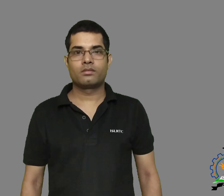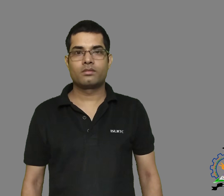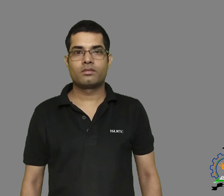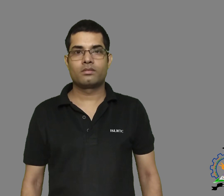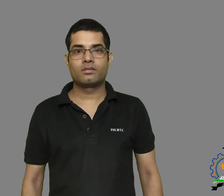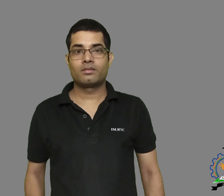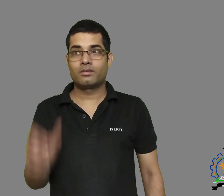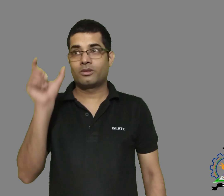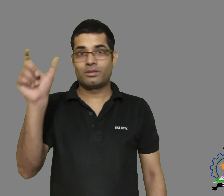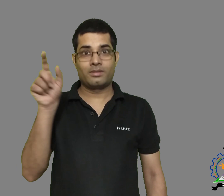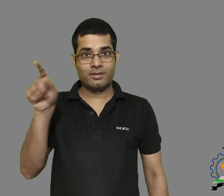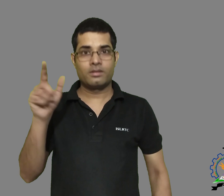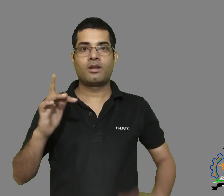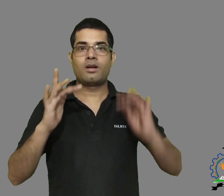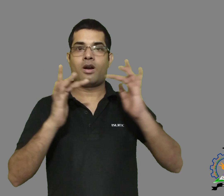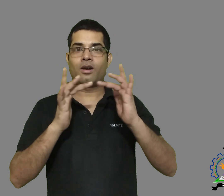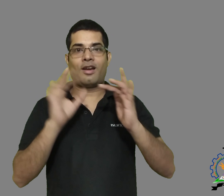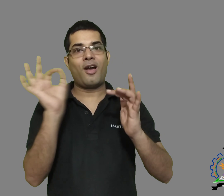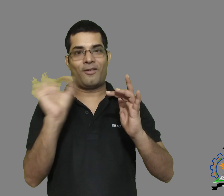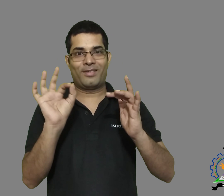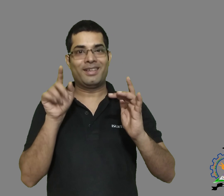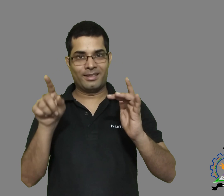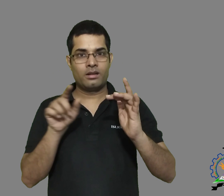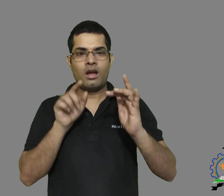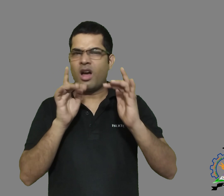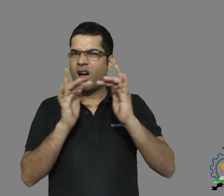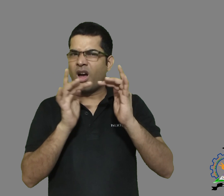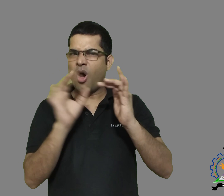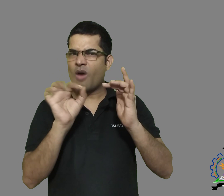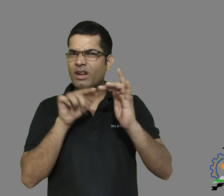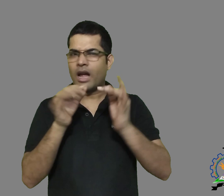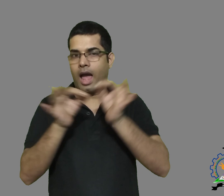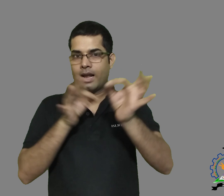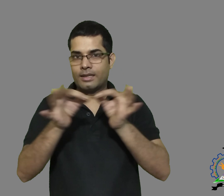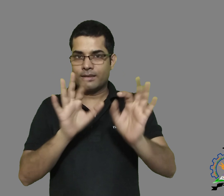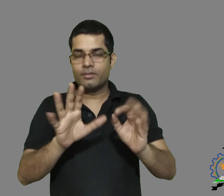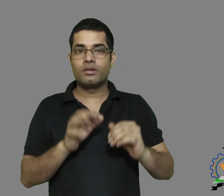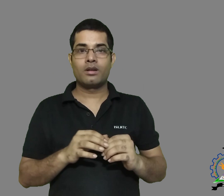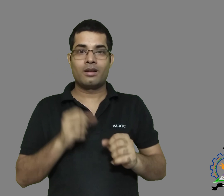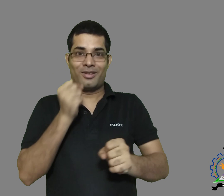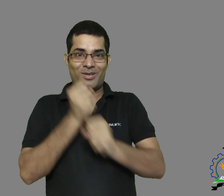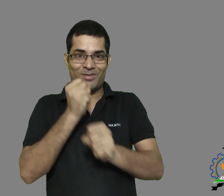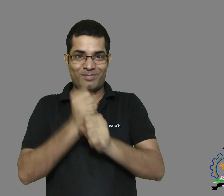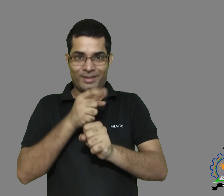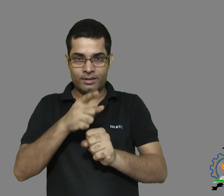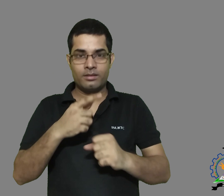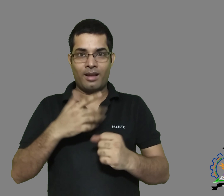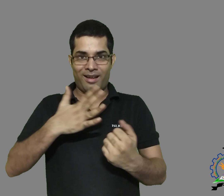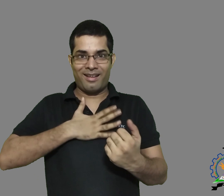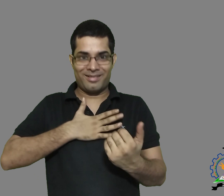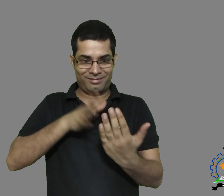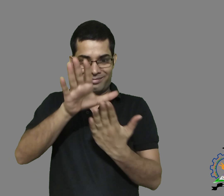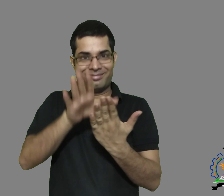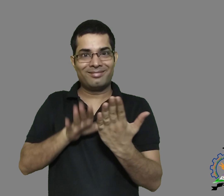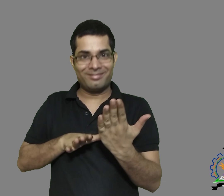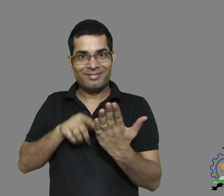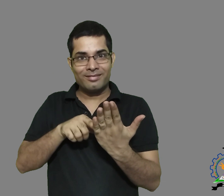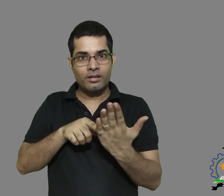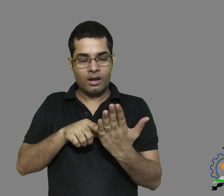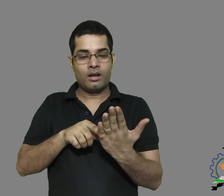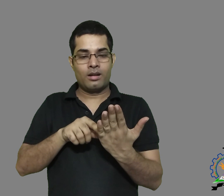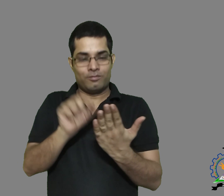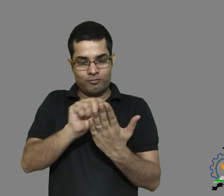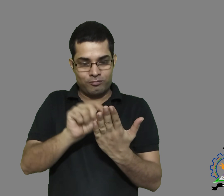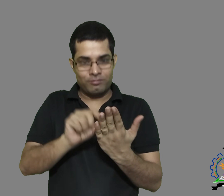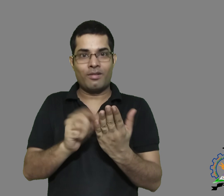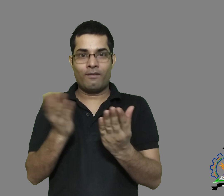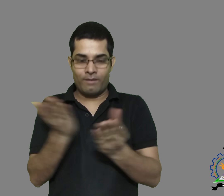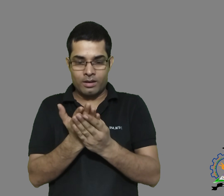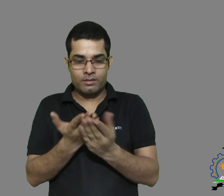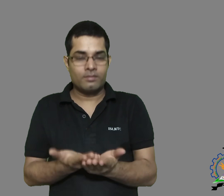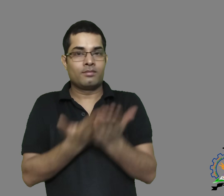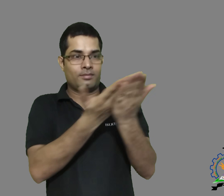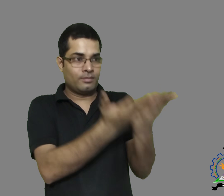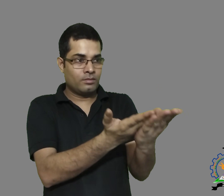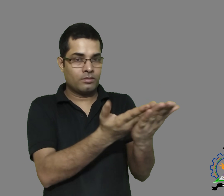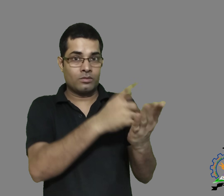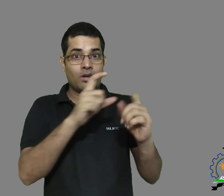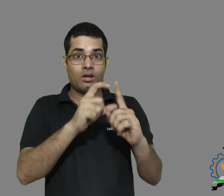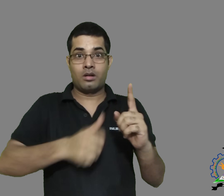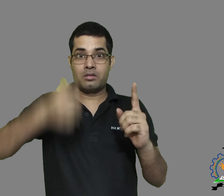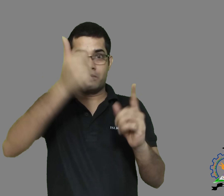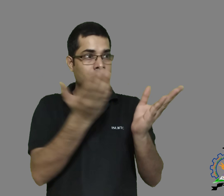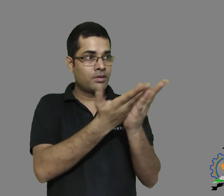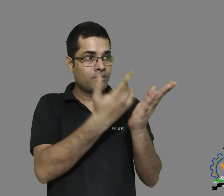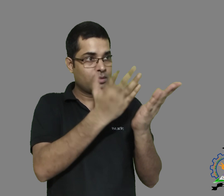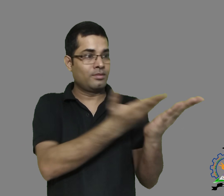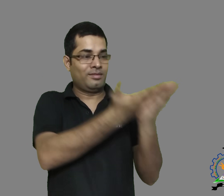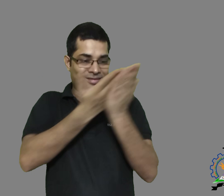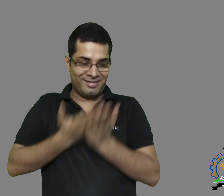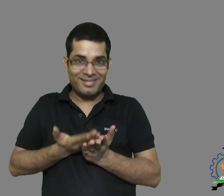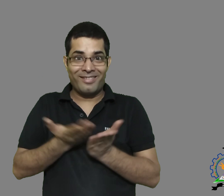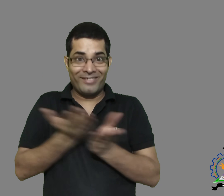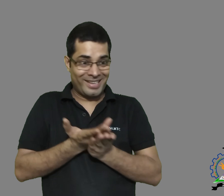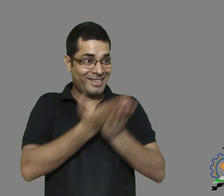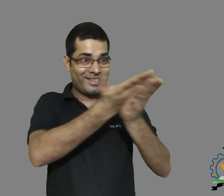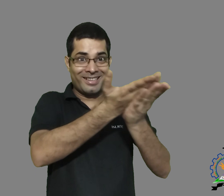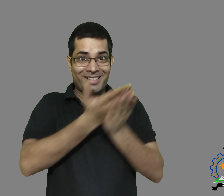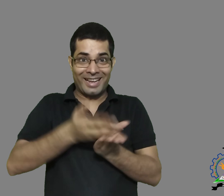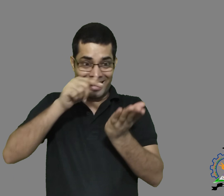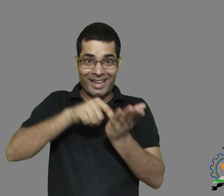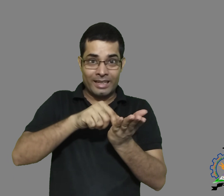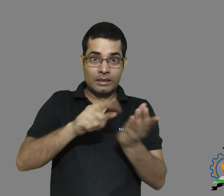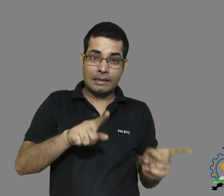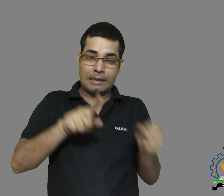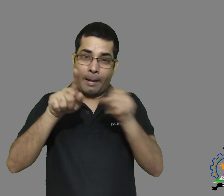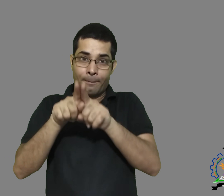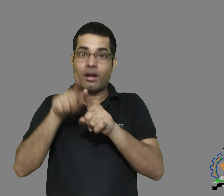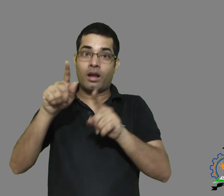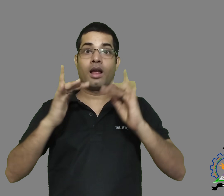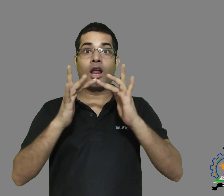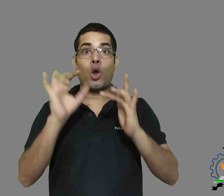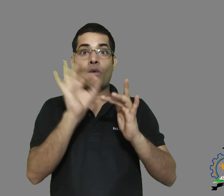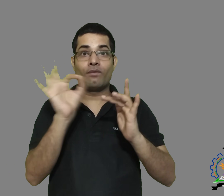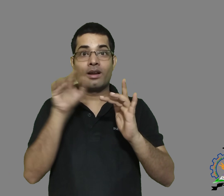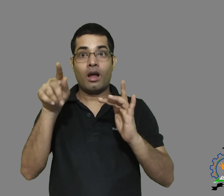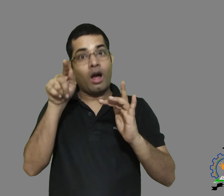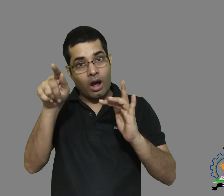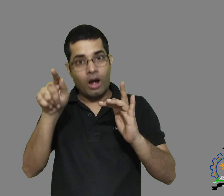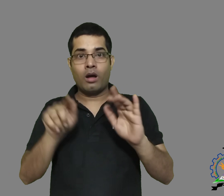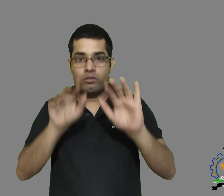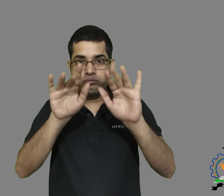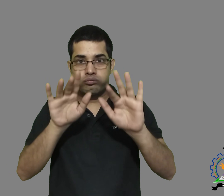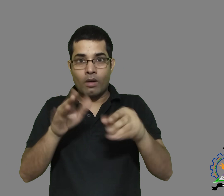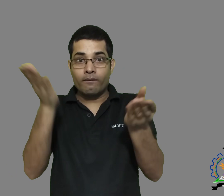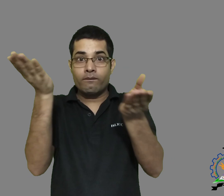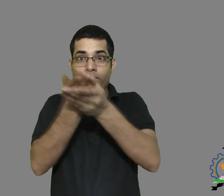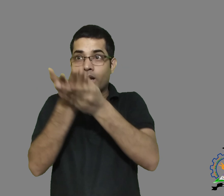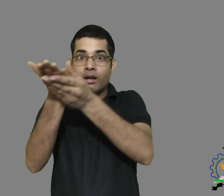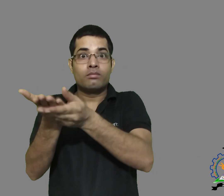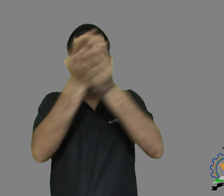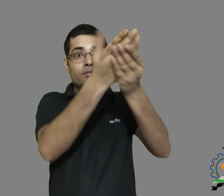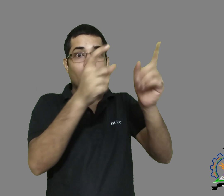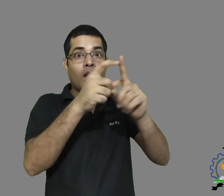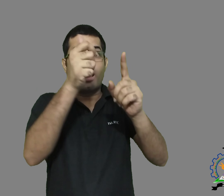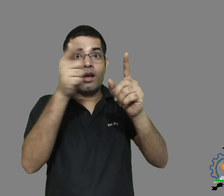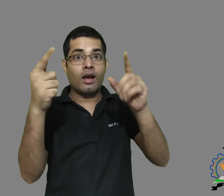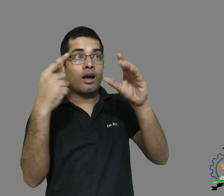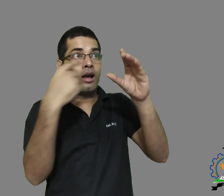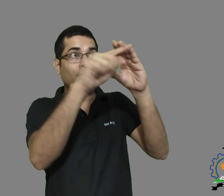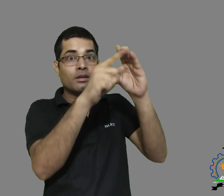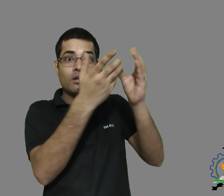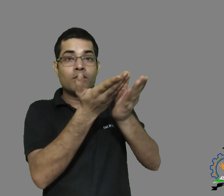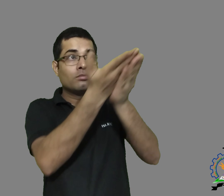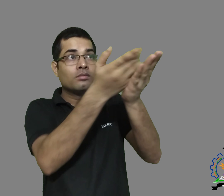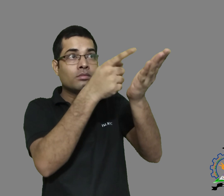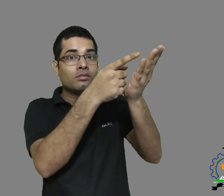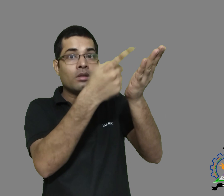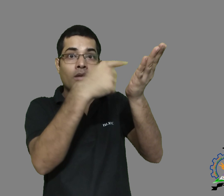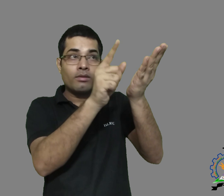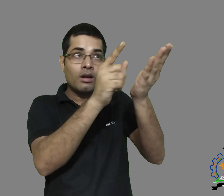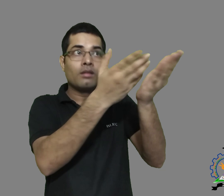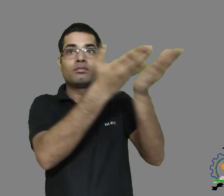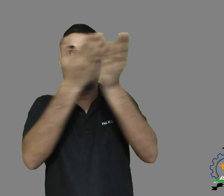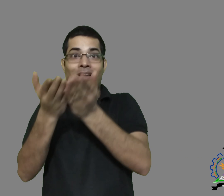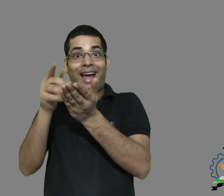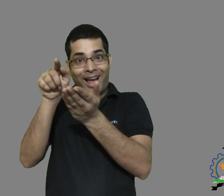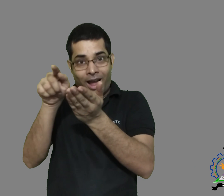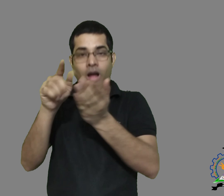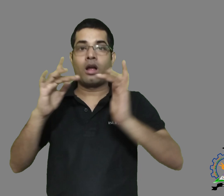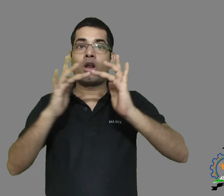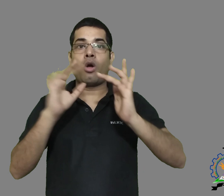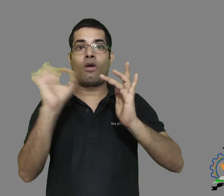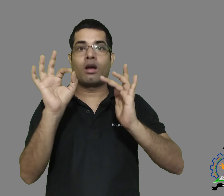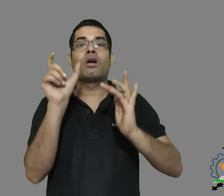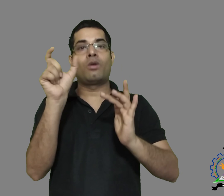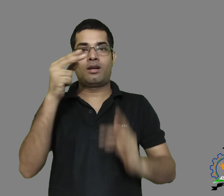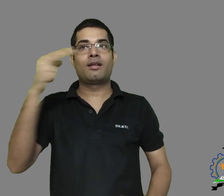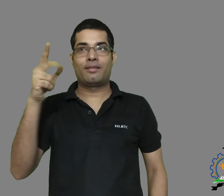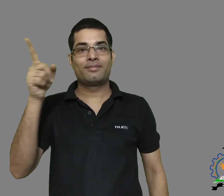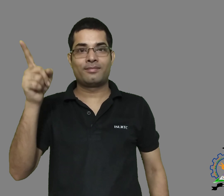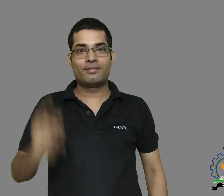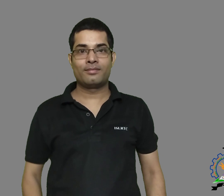E Office